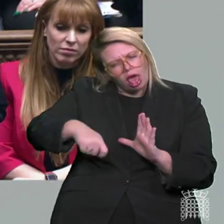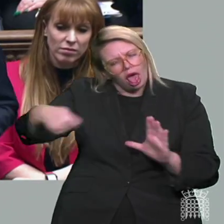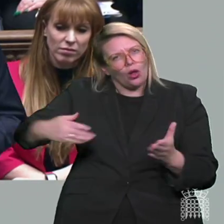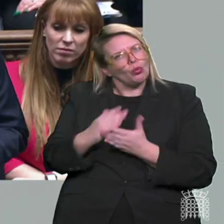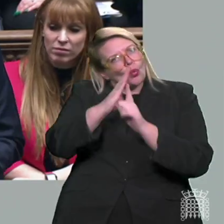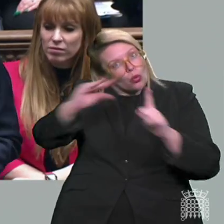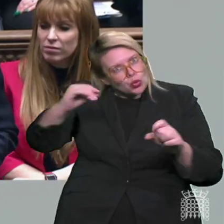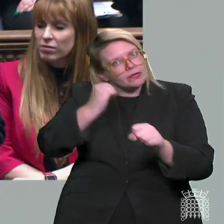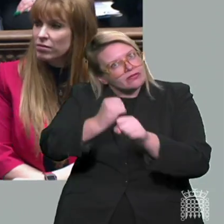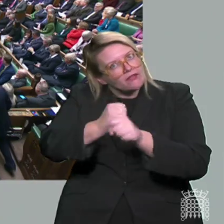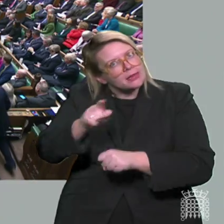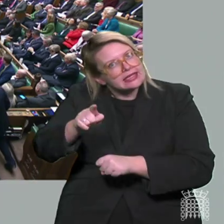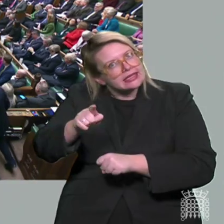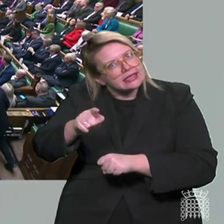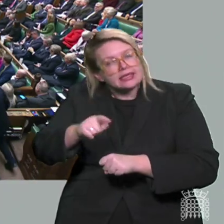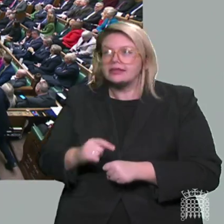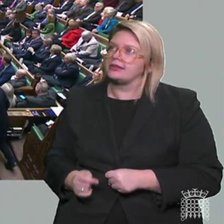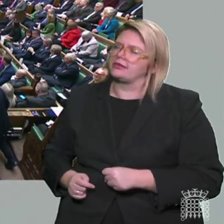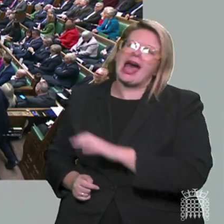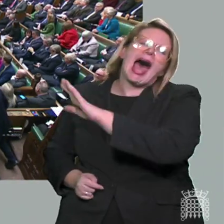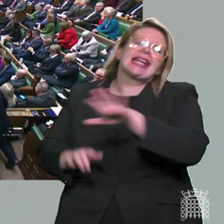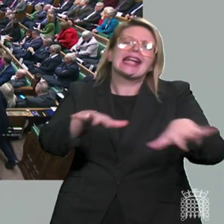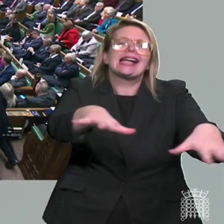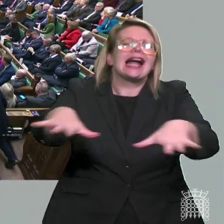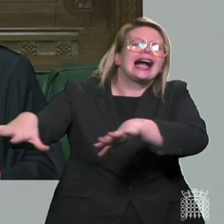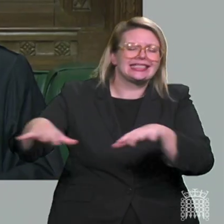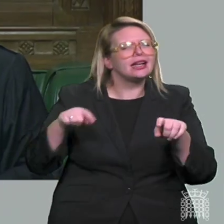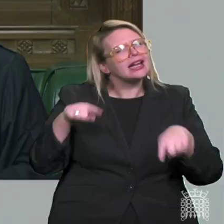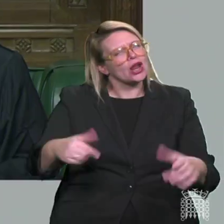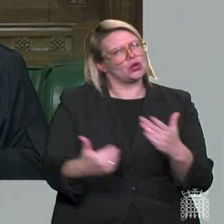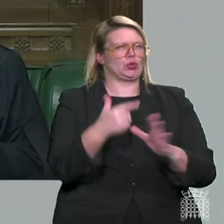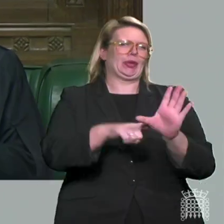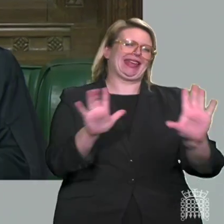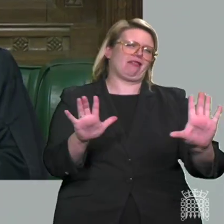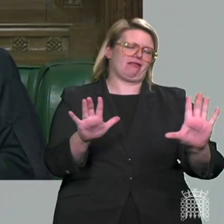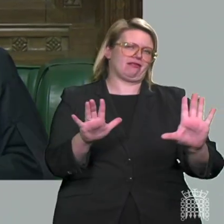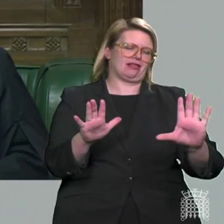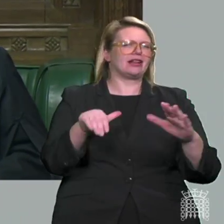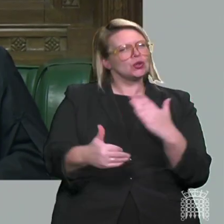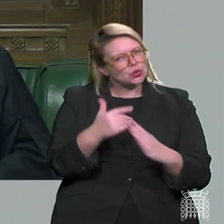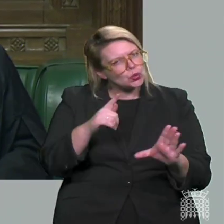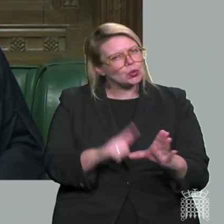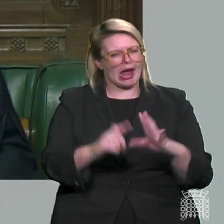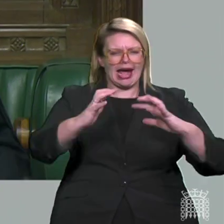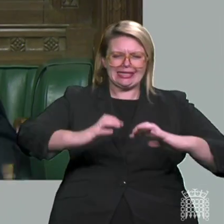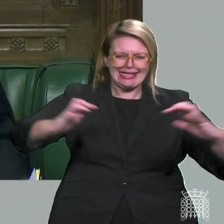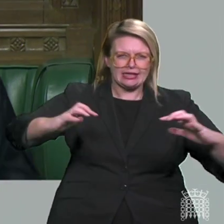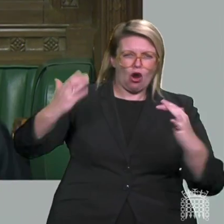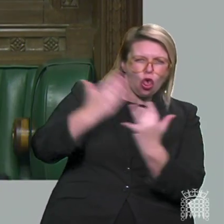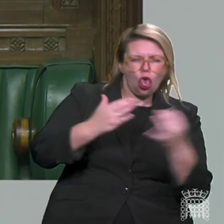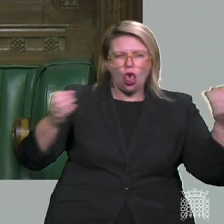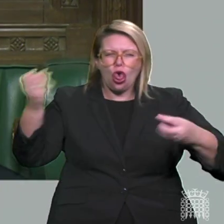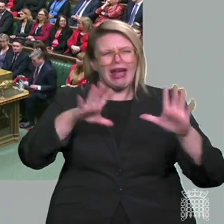Order. This is the new year. I want to start off with a refreshed Chamber, and certainly not with interruption.